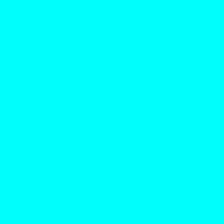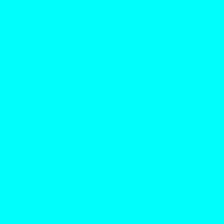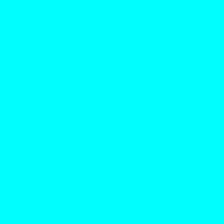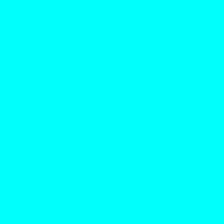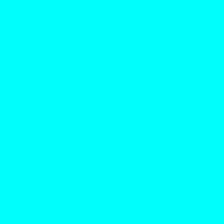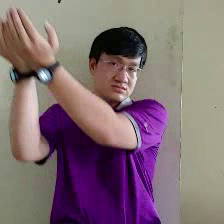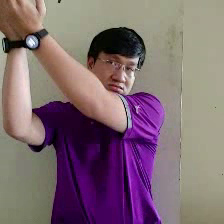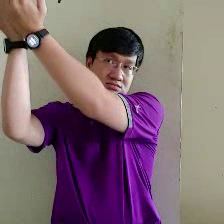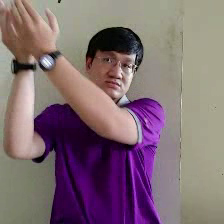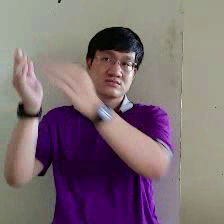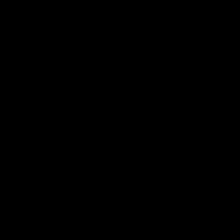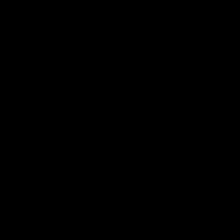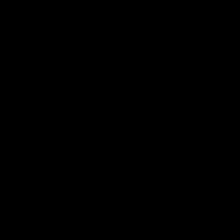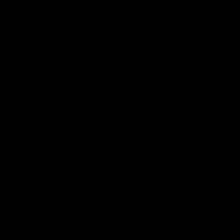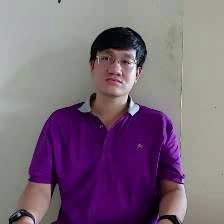Biếu tặng